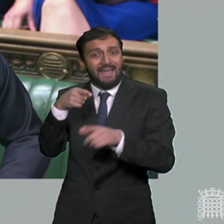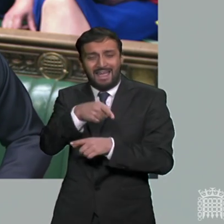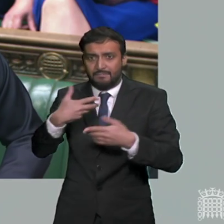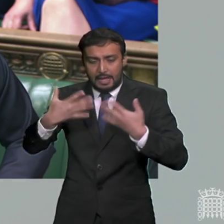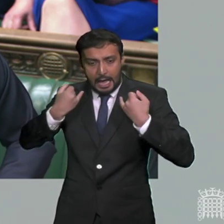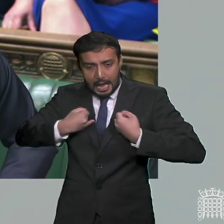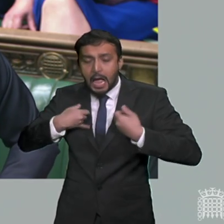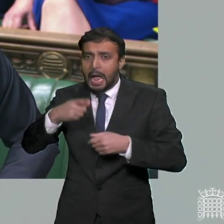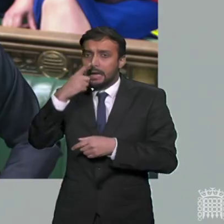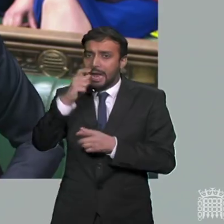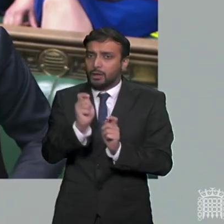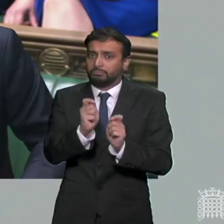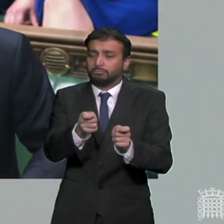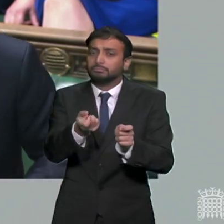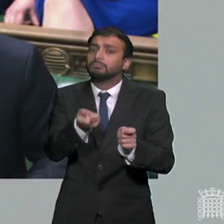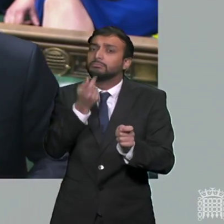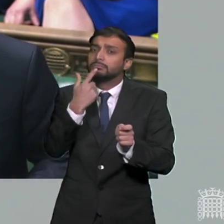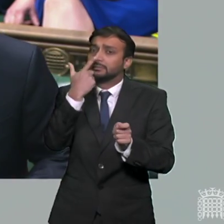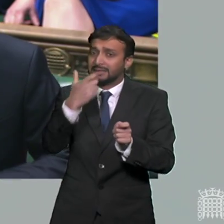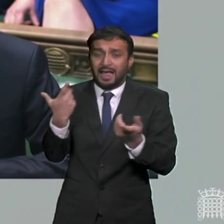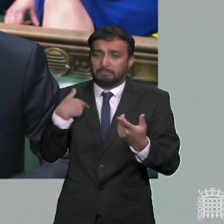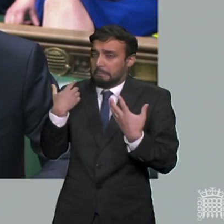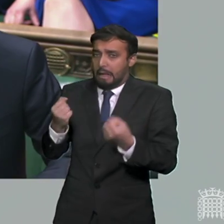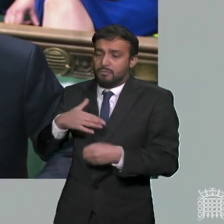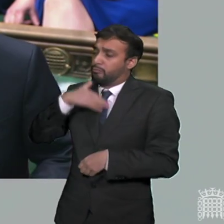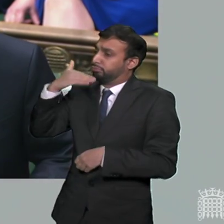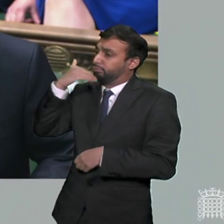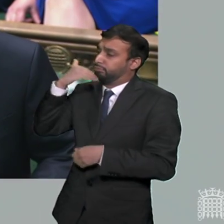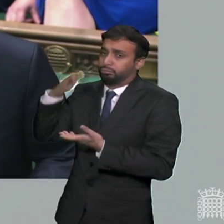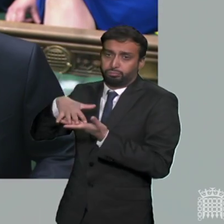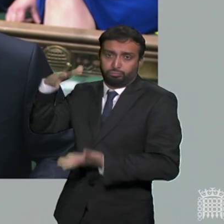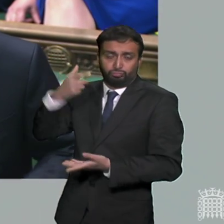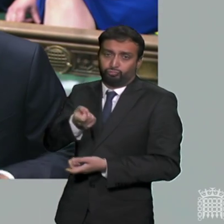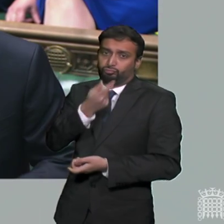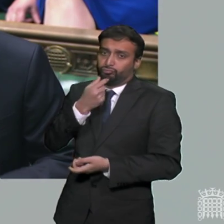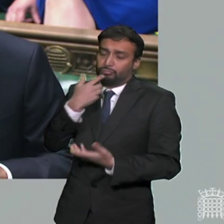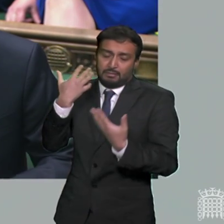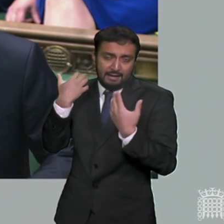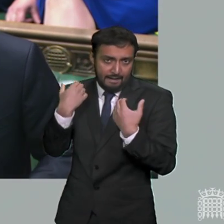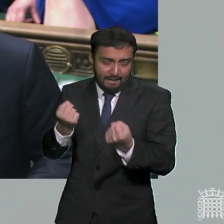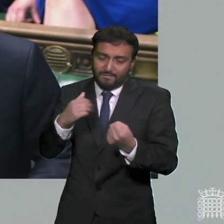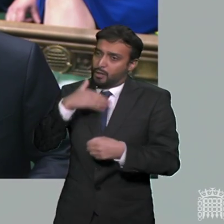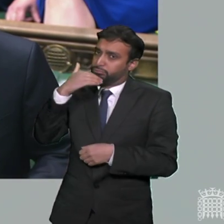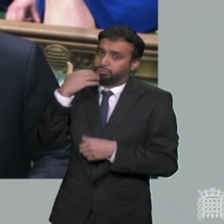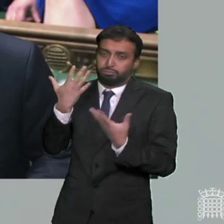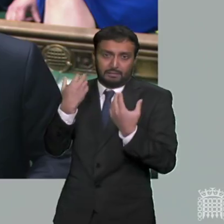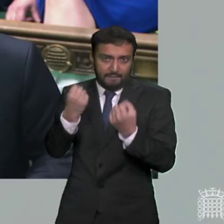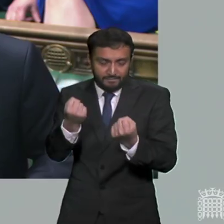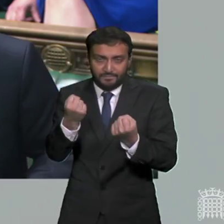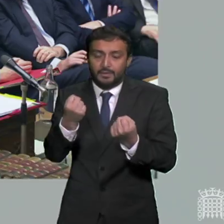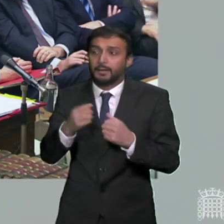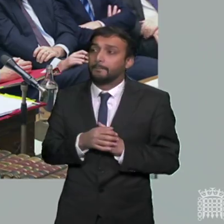There are no current shortages of drugs available to treat it and there are well-established procedures in place to ensure that that remains the case.